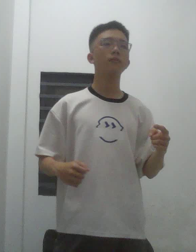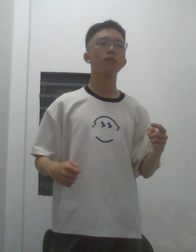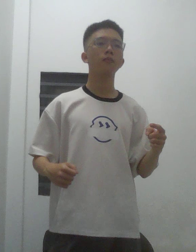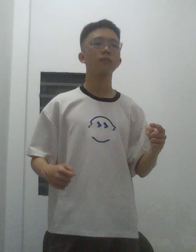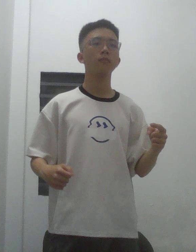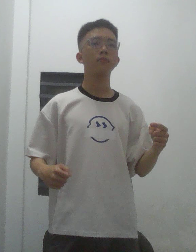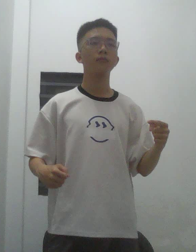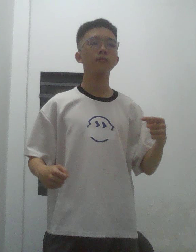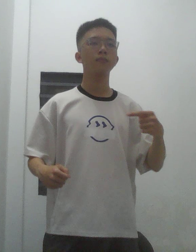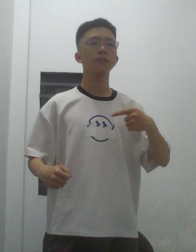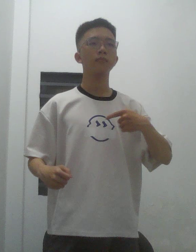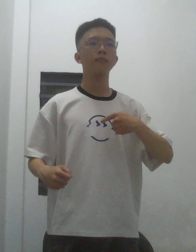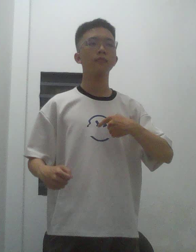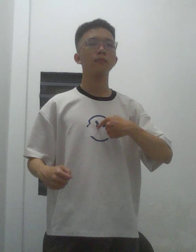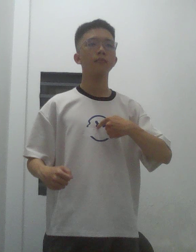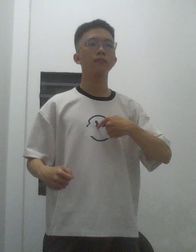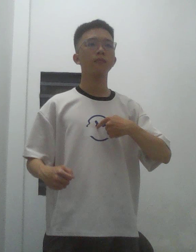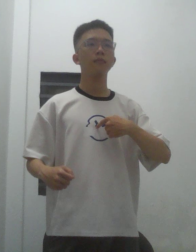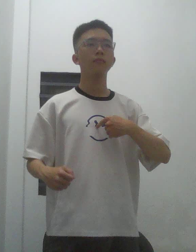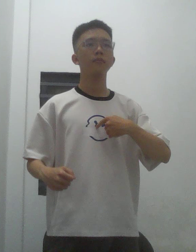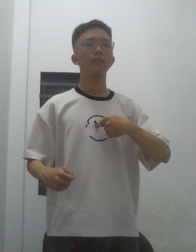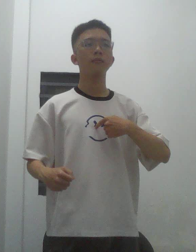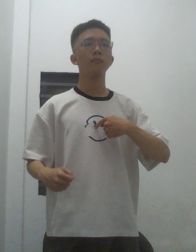toi